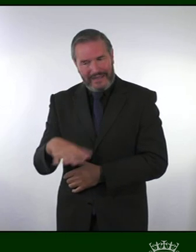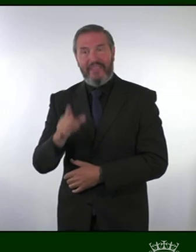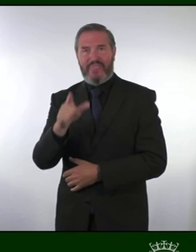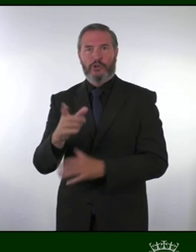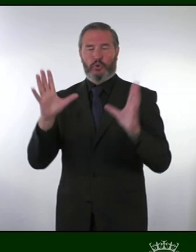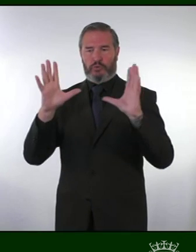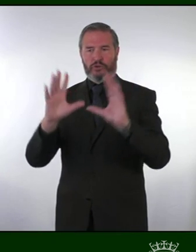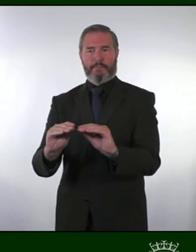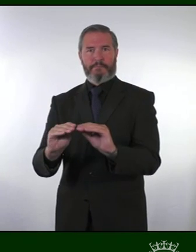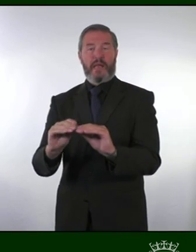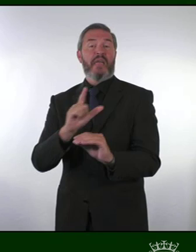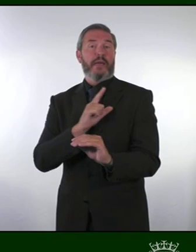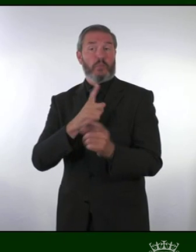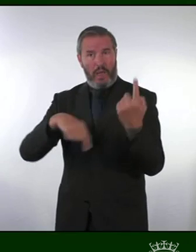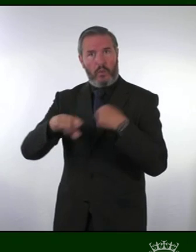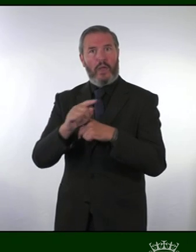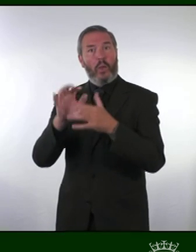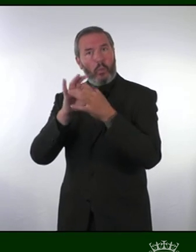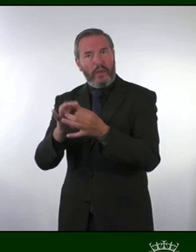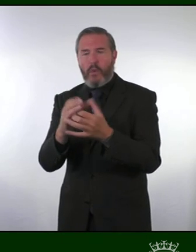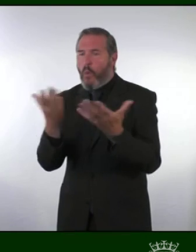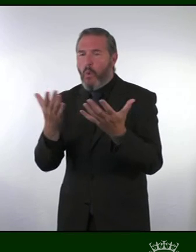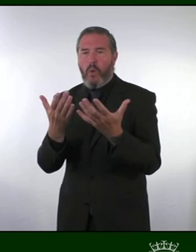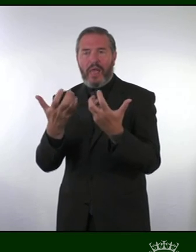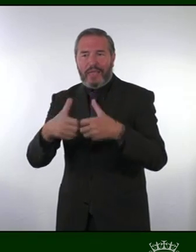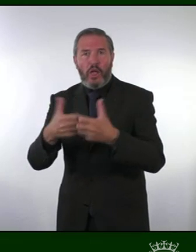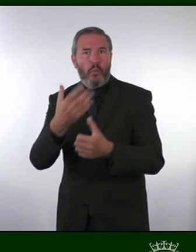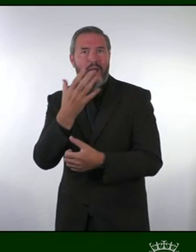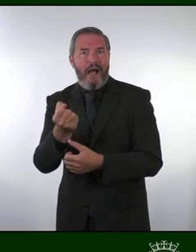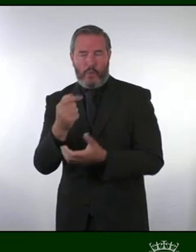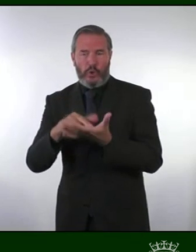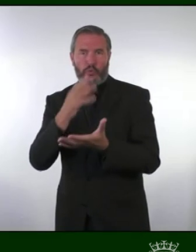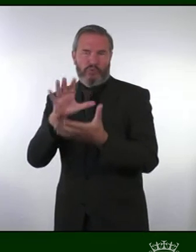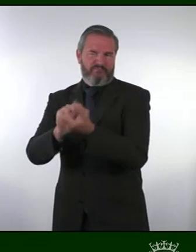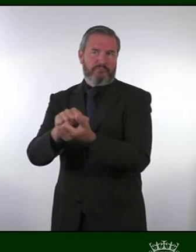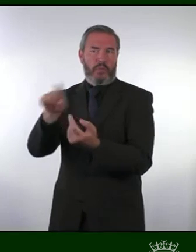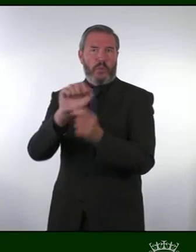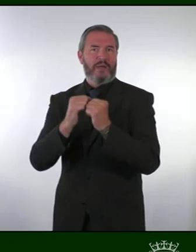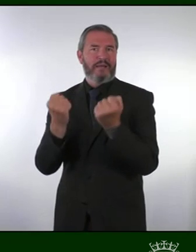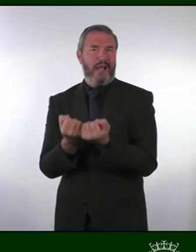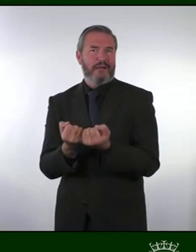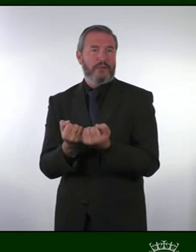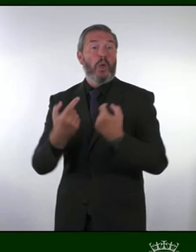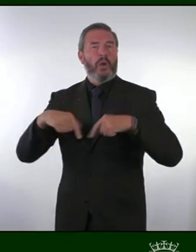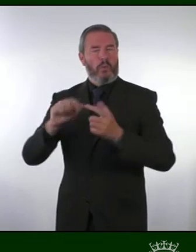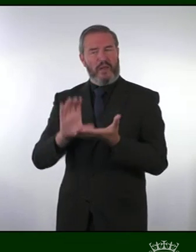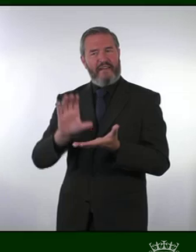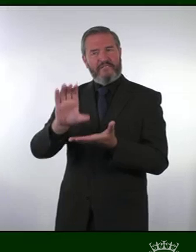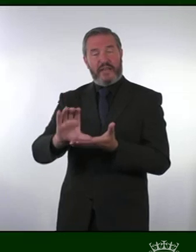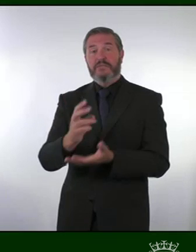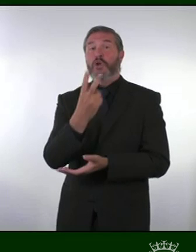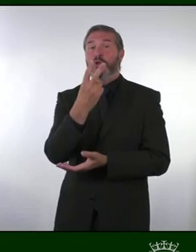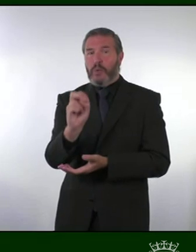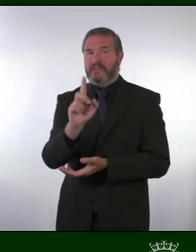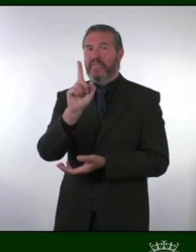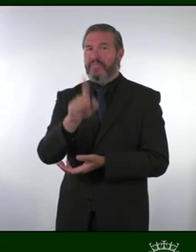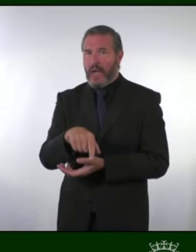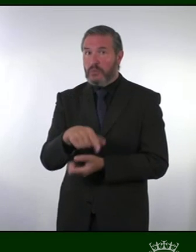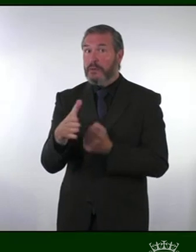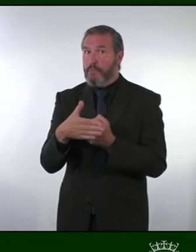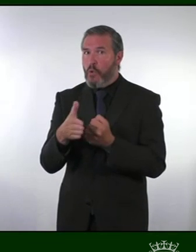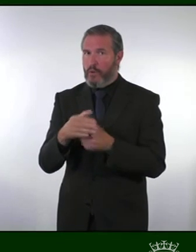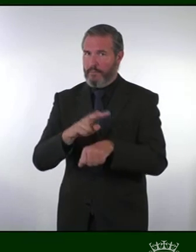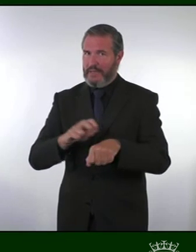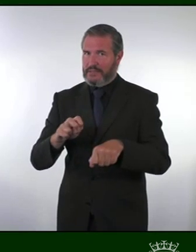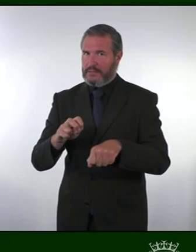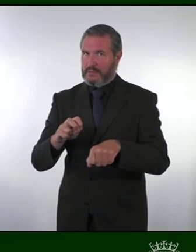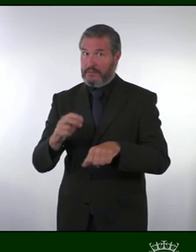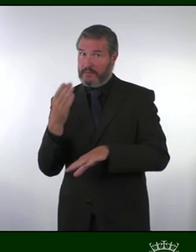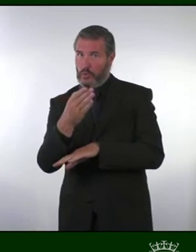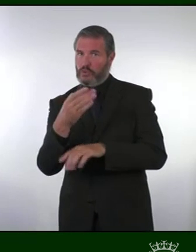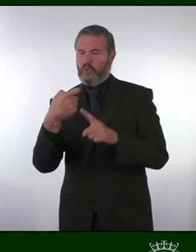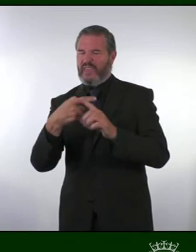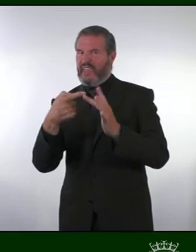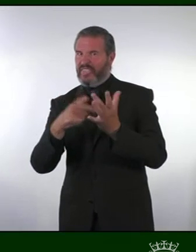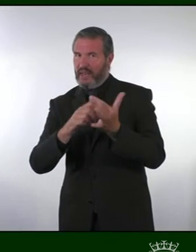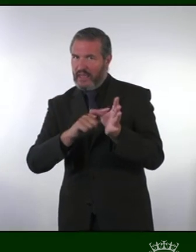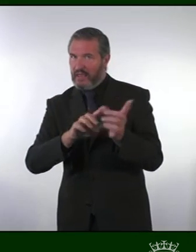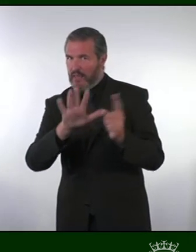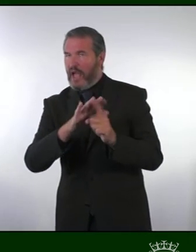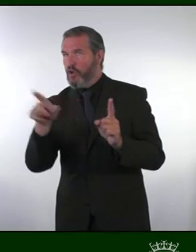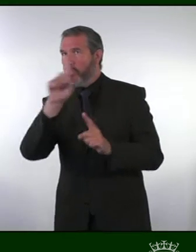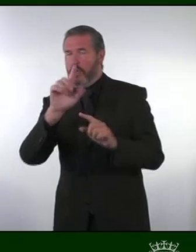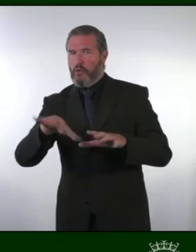That is why we are tackling them directly with every technological resource at our disposal, and that is why we are making sure that we invest in another 20,000 police officers going to Keighley and across the country as well.